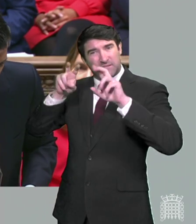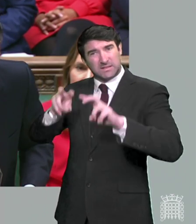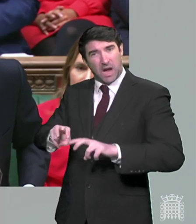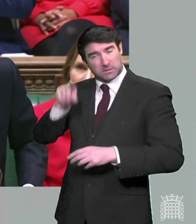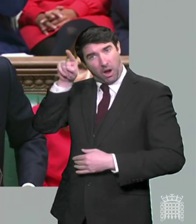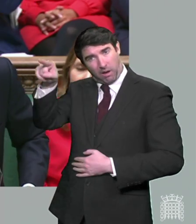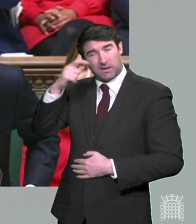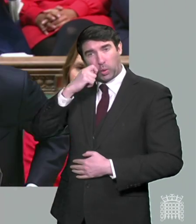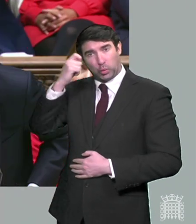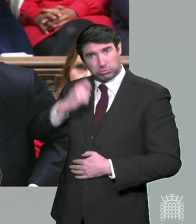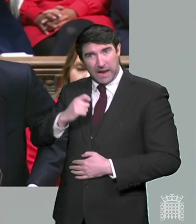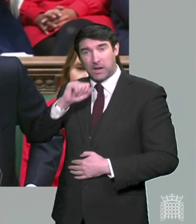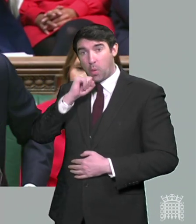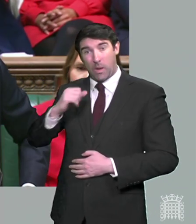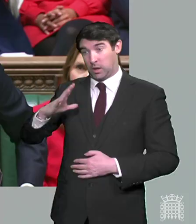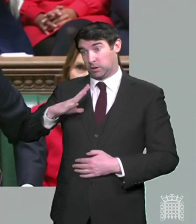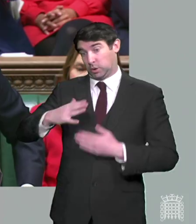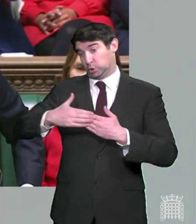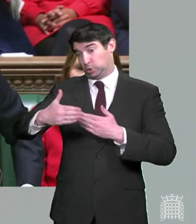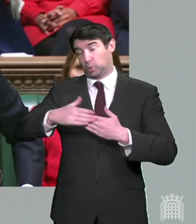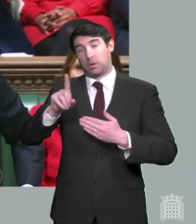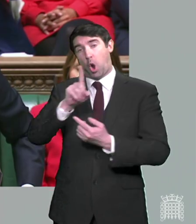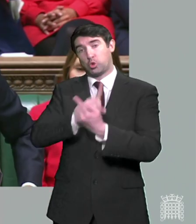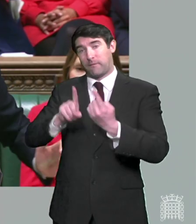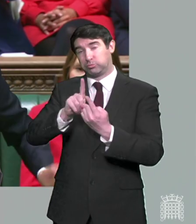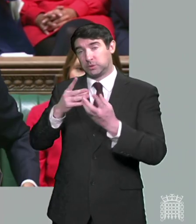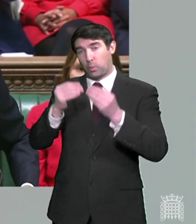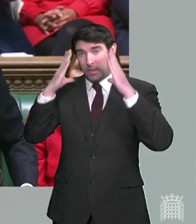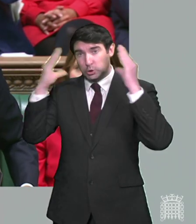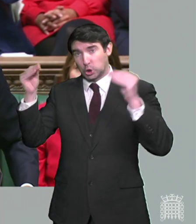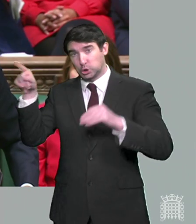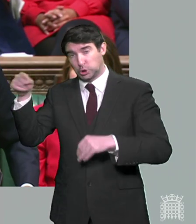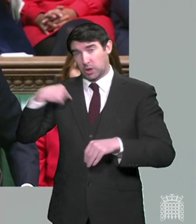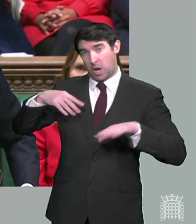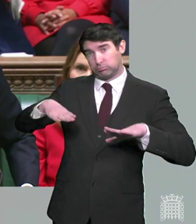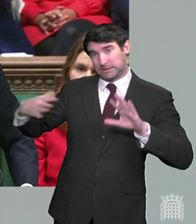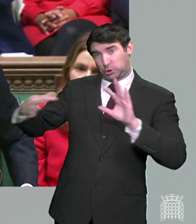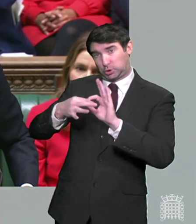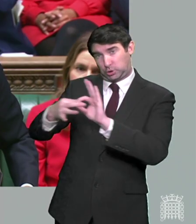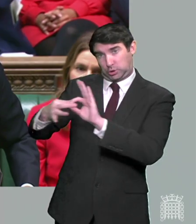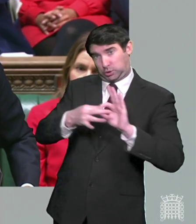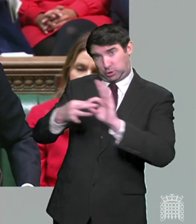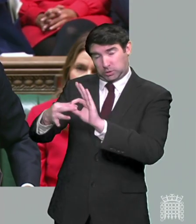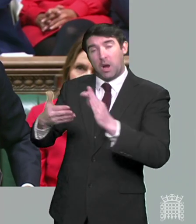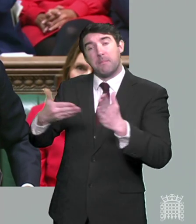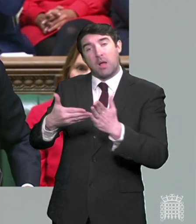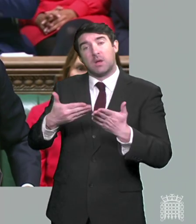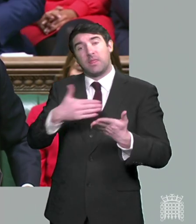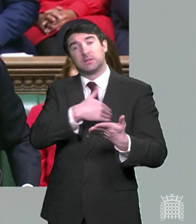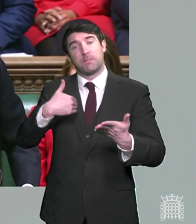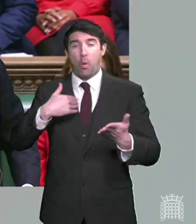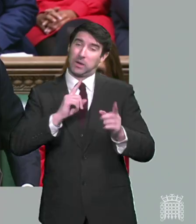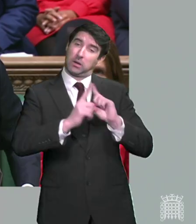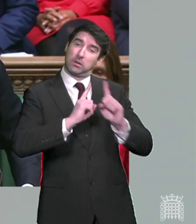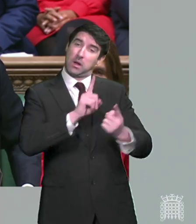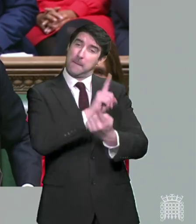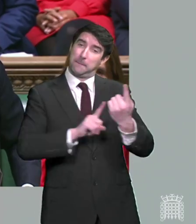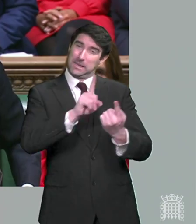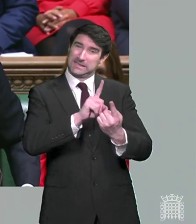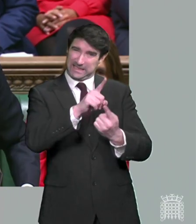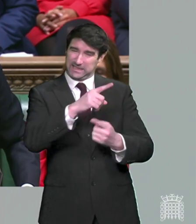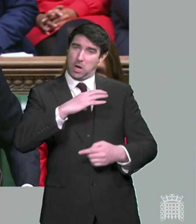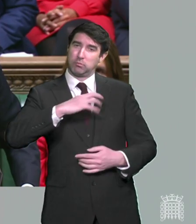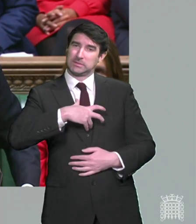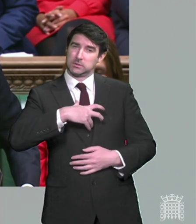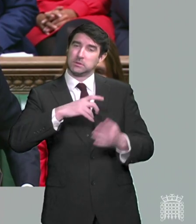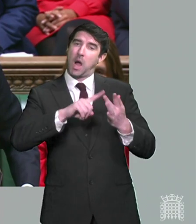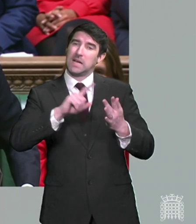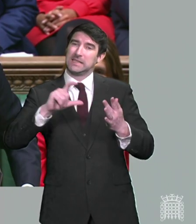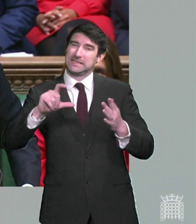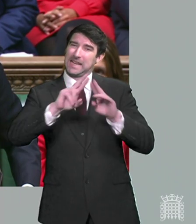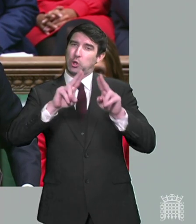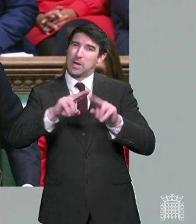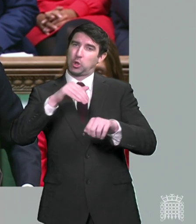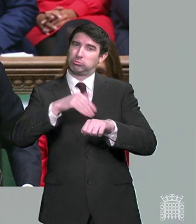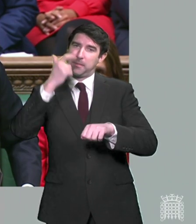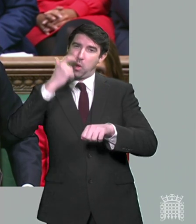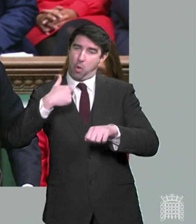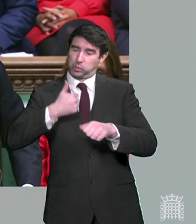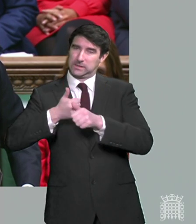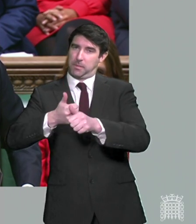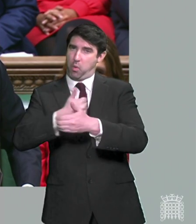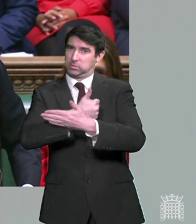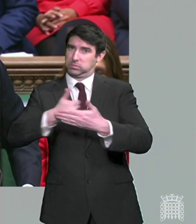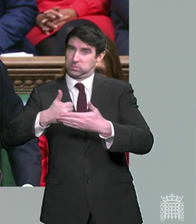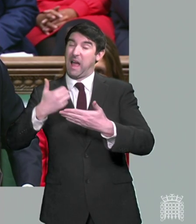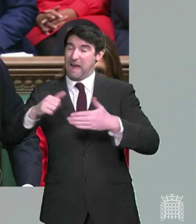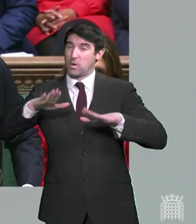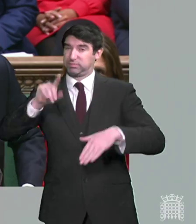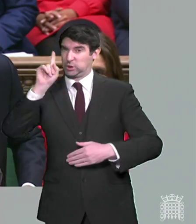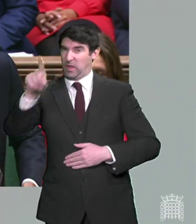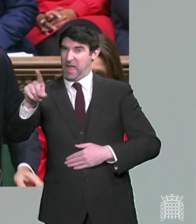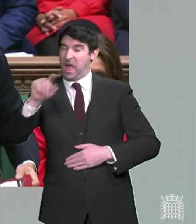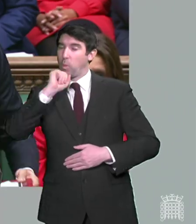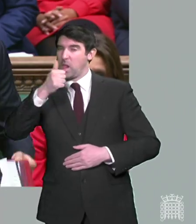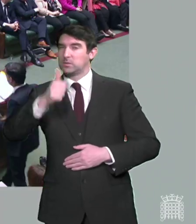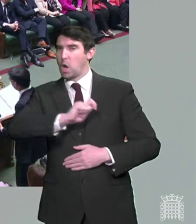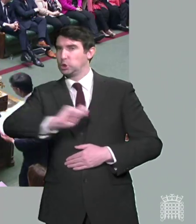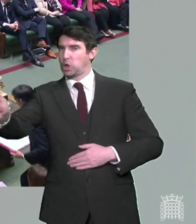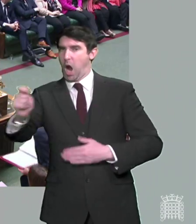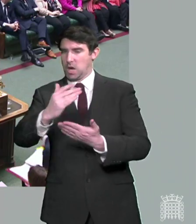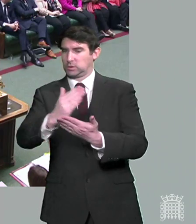We are shortly to host a conference together with the Dutch. Also, one of the things I discussed with President Zelensky this morning is our support for the work of the International Criminal Court, where, thanks to the efforts of UK members, I am hopeful we will see the first indictments very shortly.